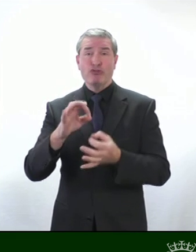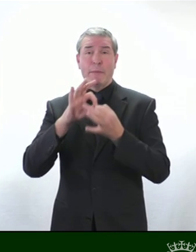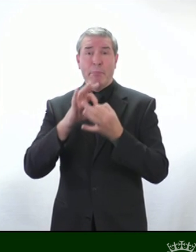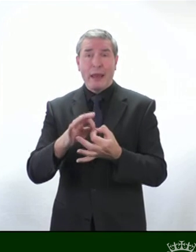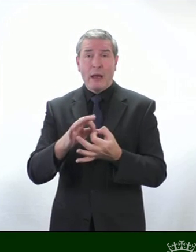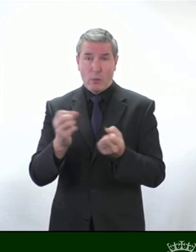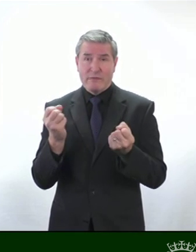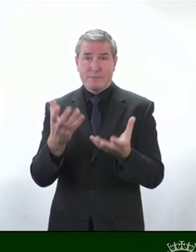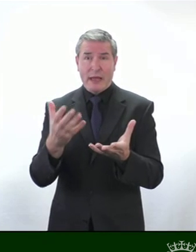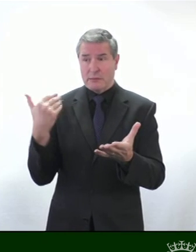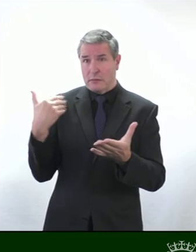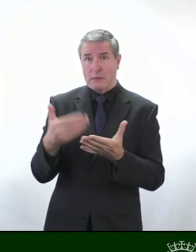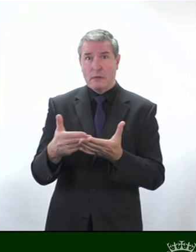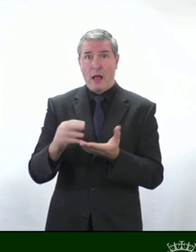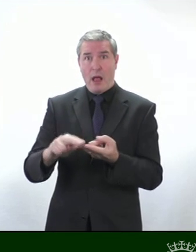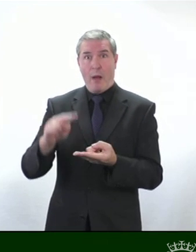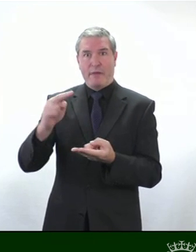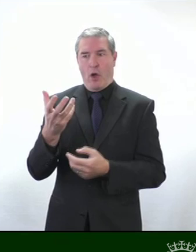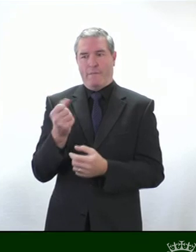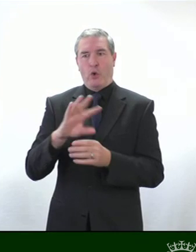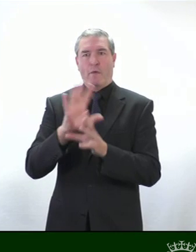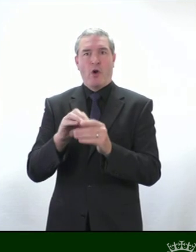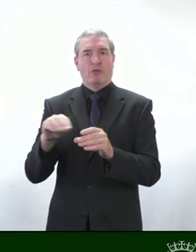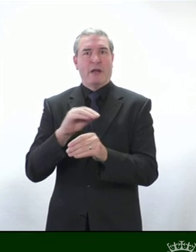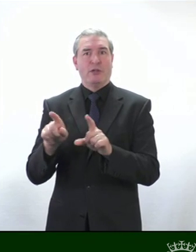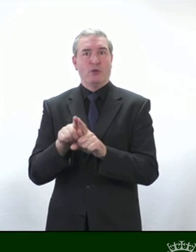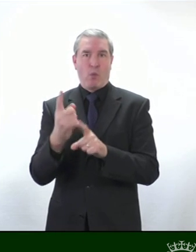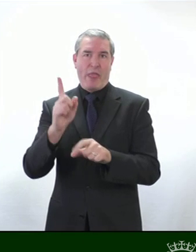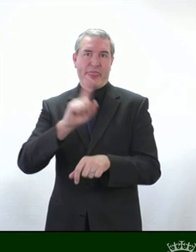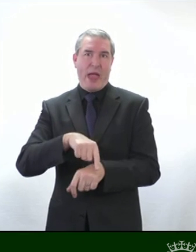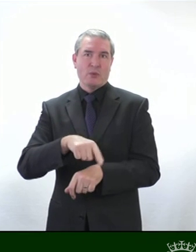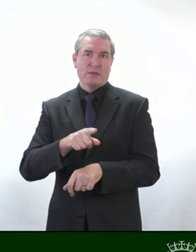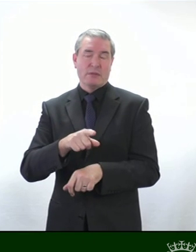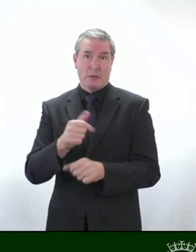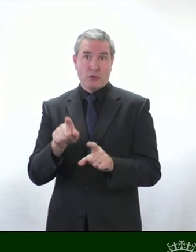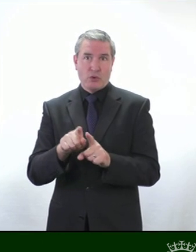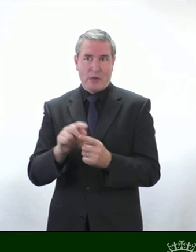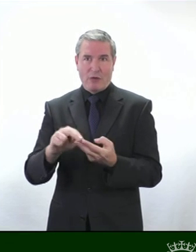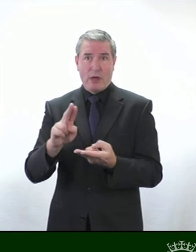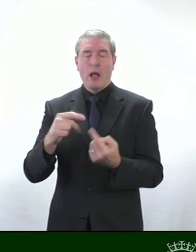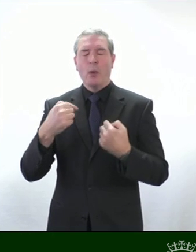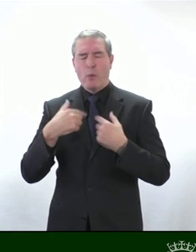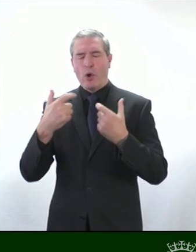As the hon. Gentleman rightly says, there has been a UC uplift of £1,000.